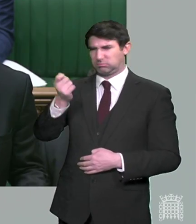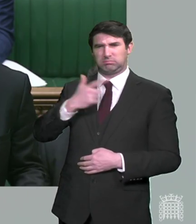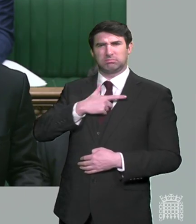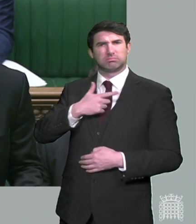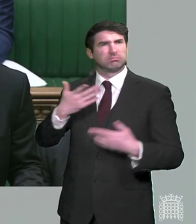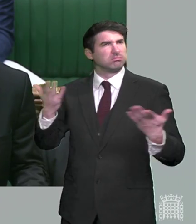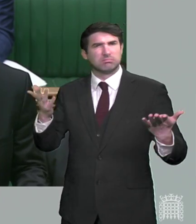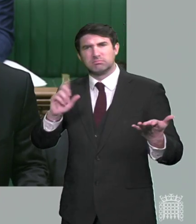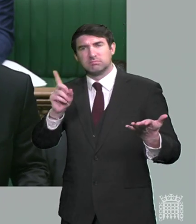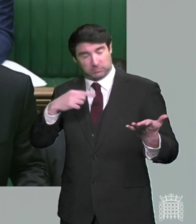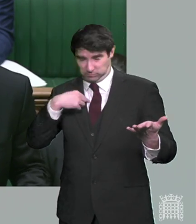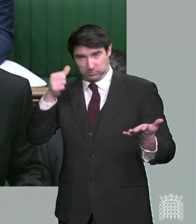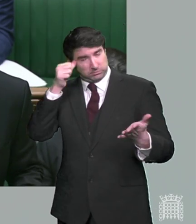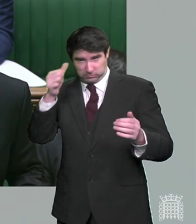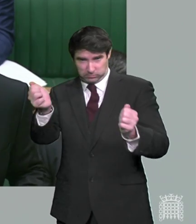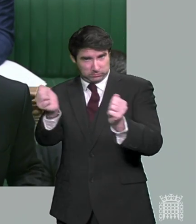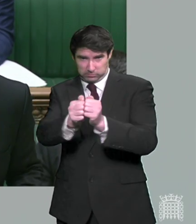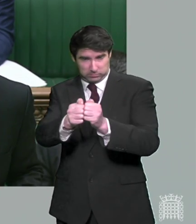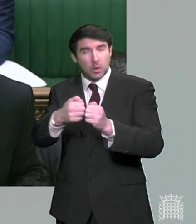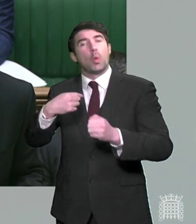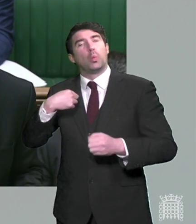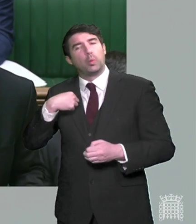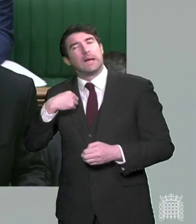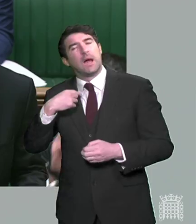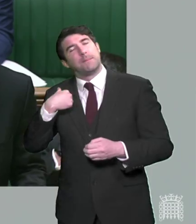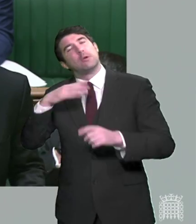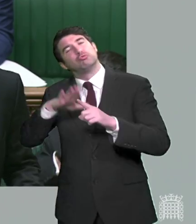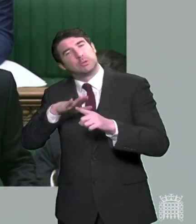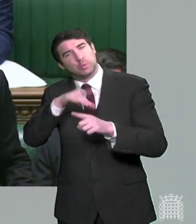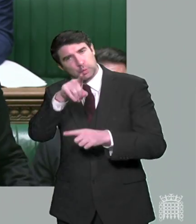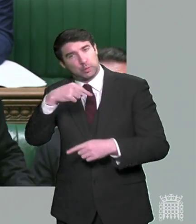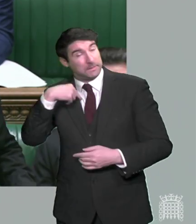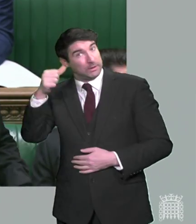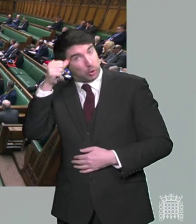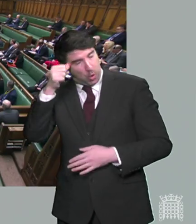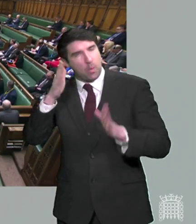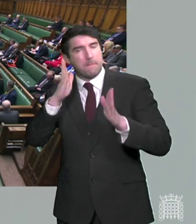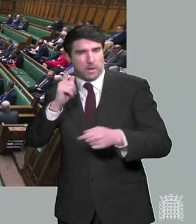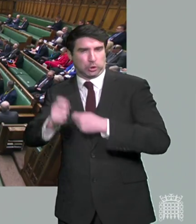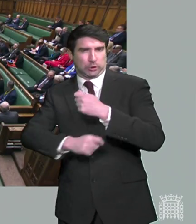The right honourable Gentleman knows the arguments as well as I do. We are well aware, and he is right: things need to change.